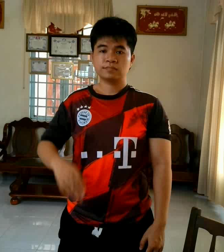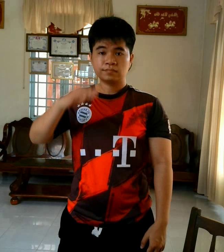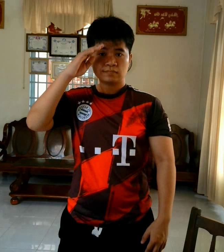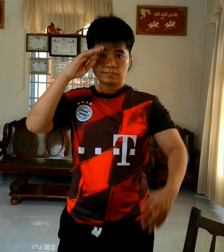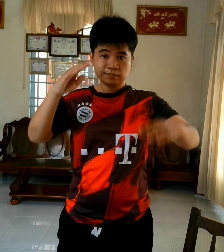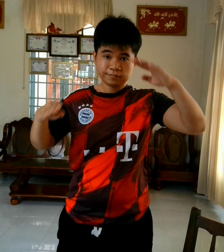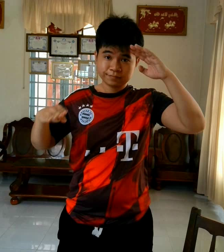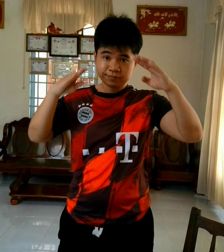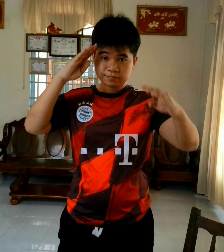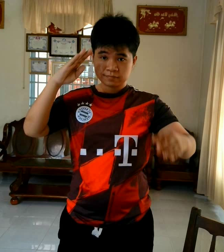xin chao